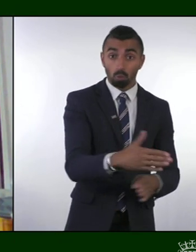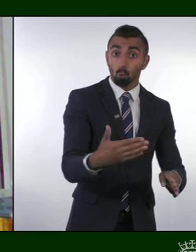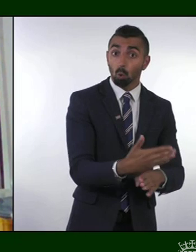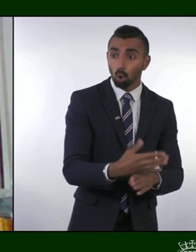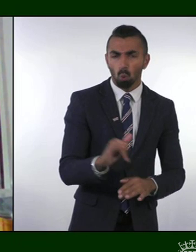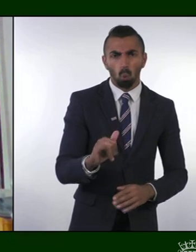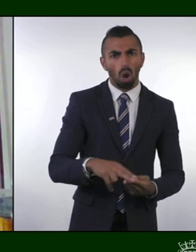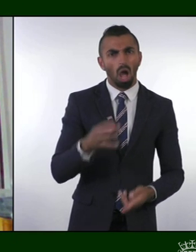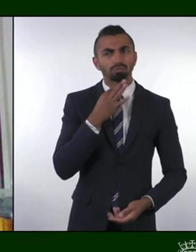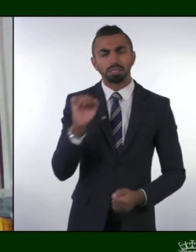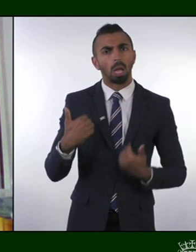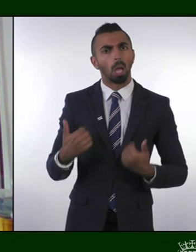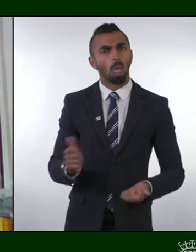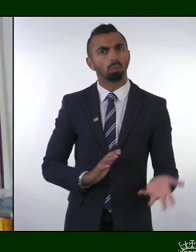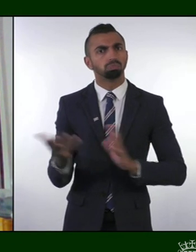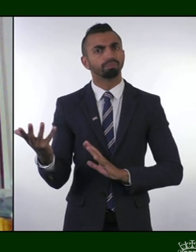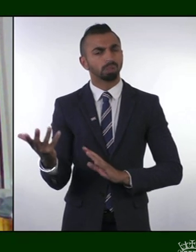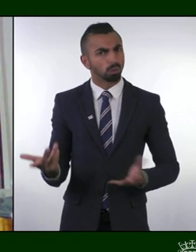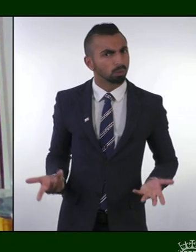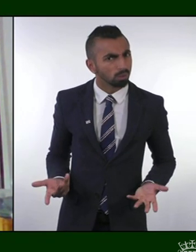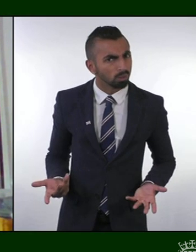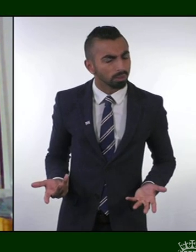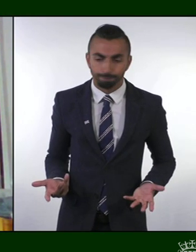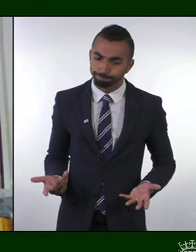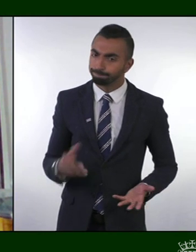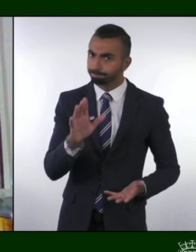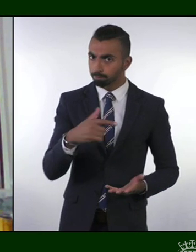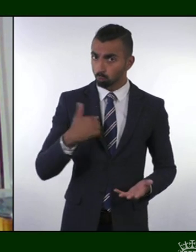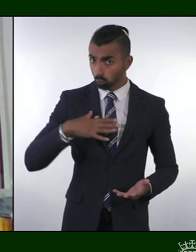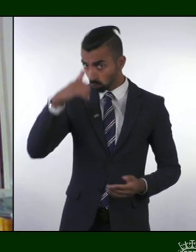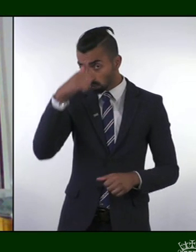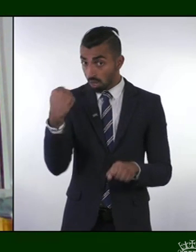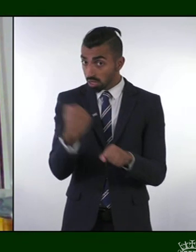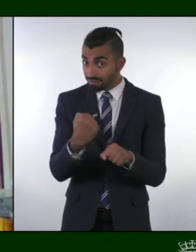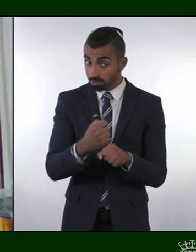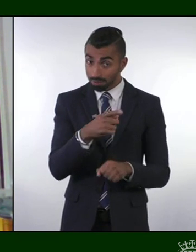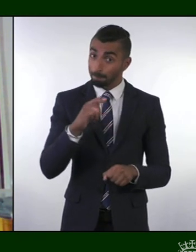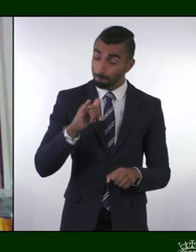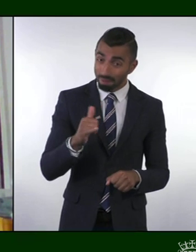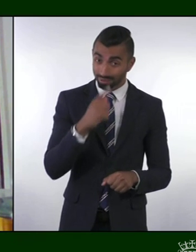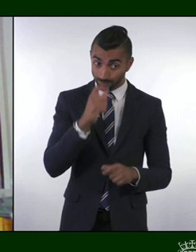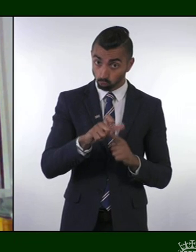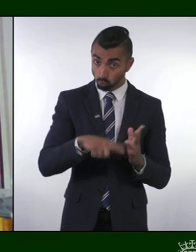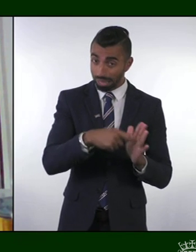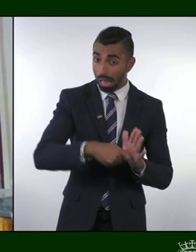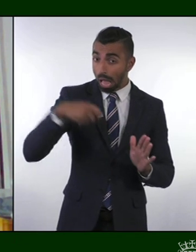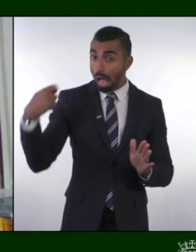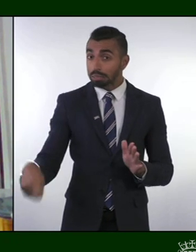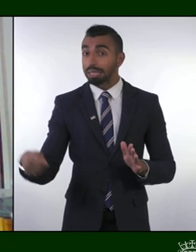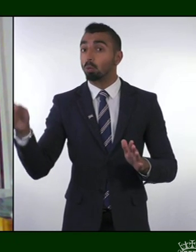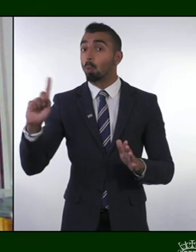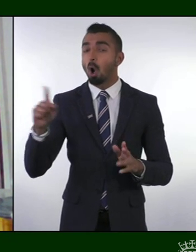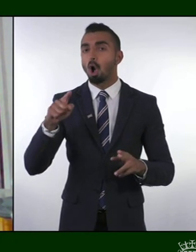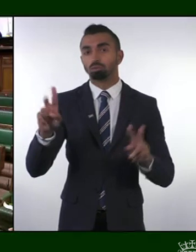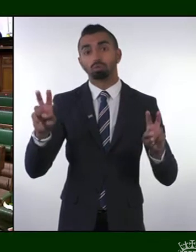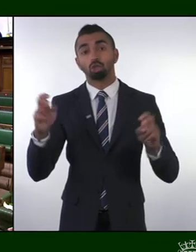Will the Government consider extending the full job retention scheme for those who are not able to return to work safely?